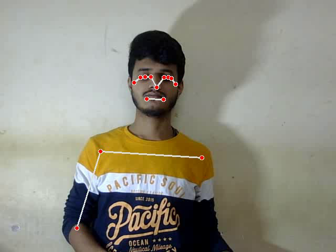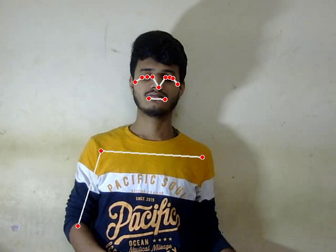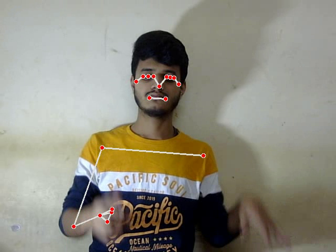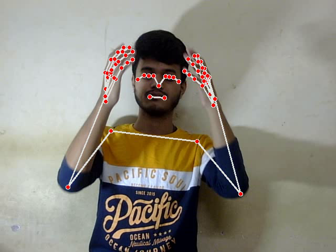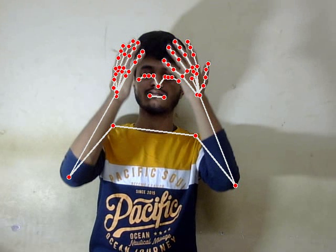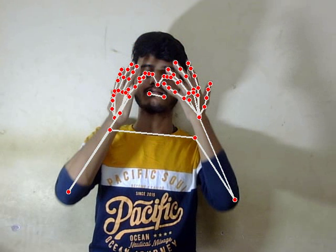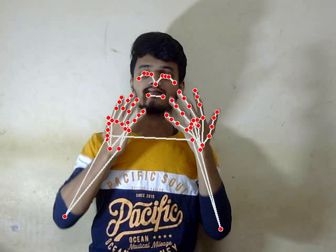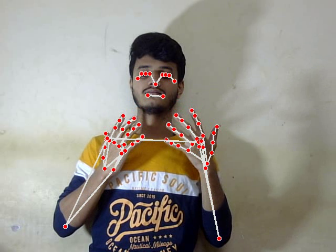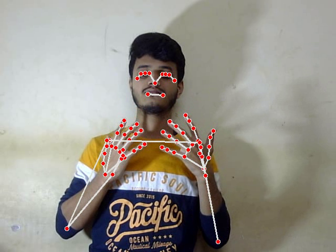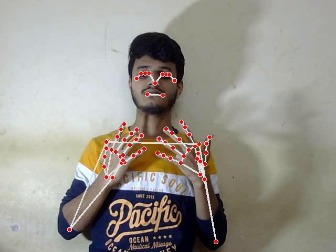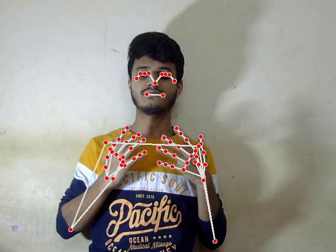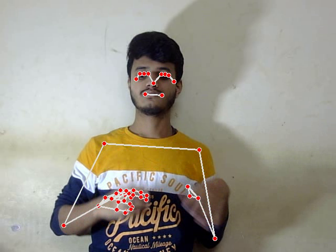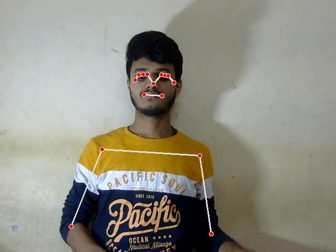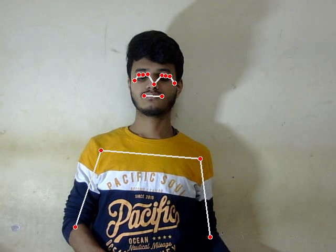sad